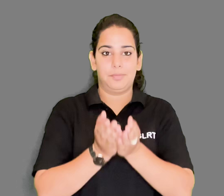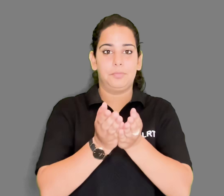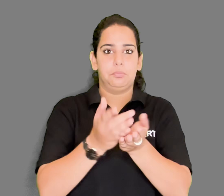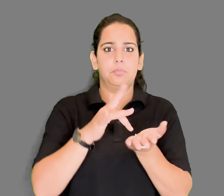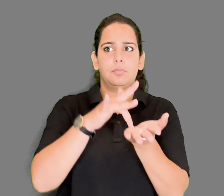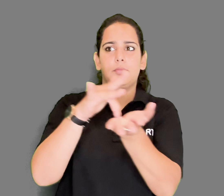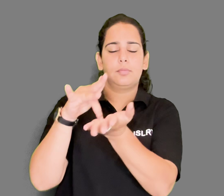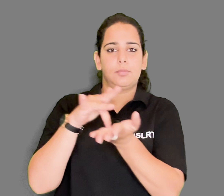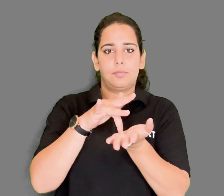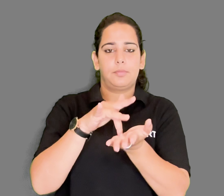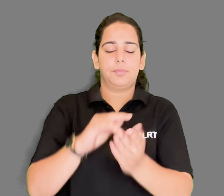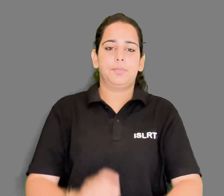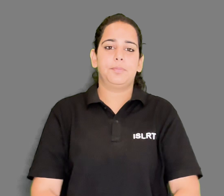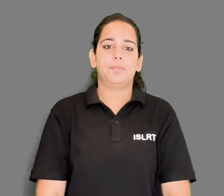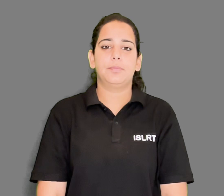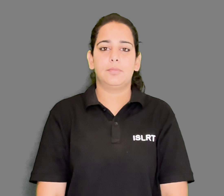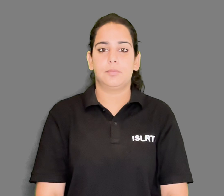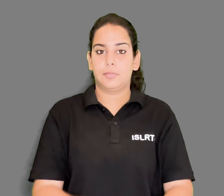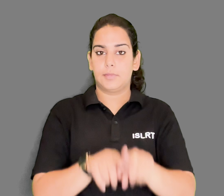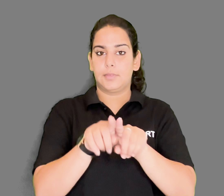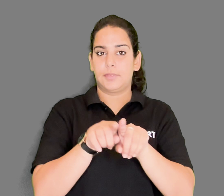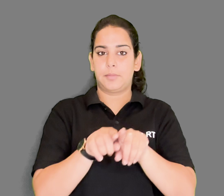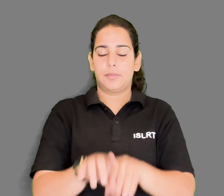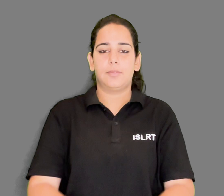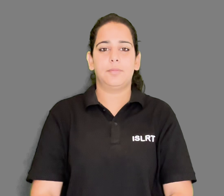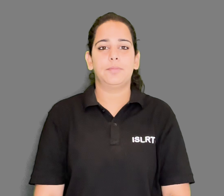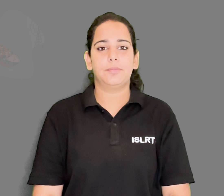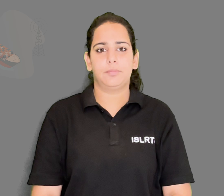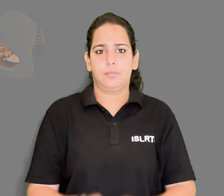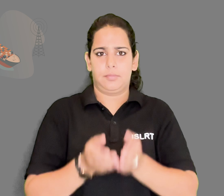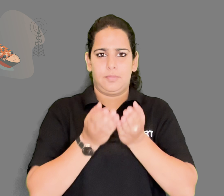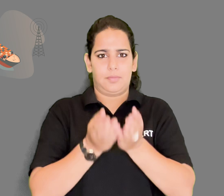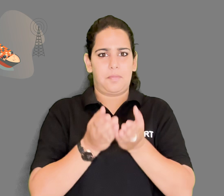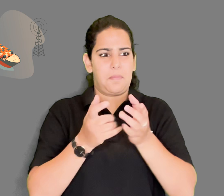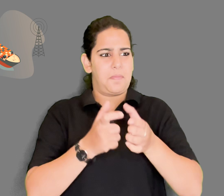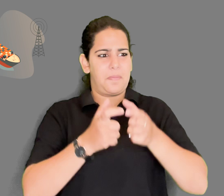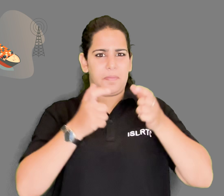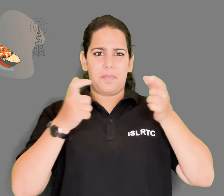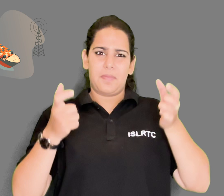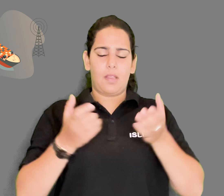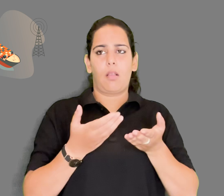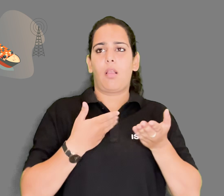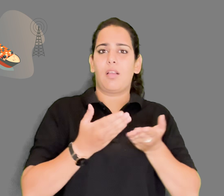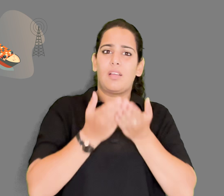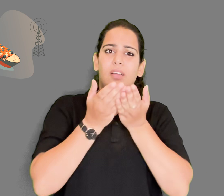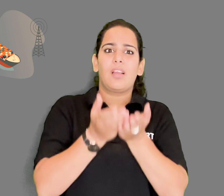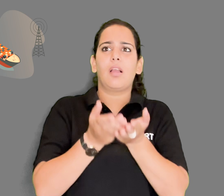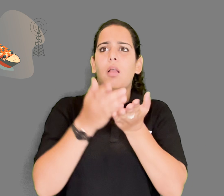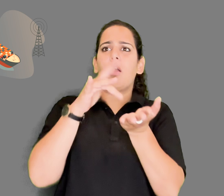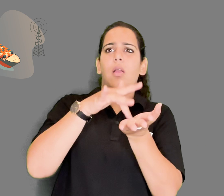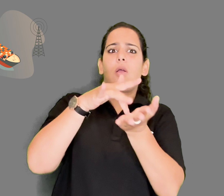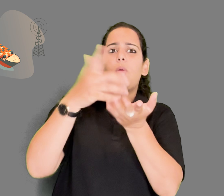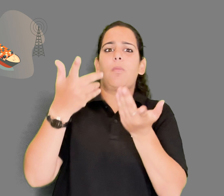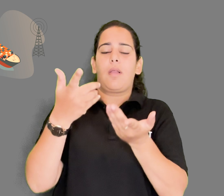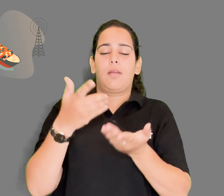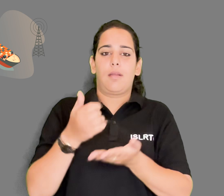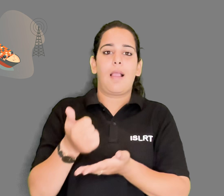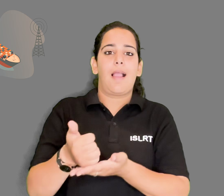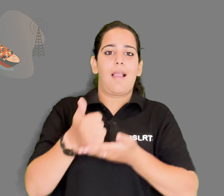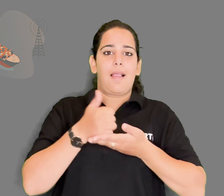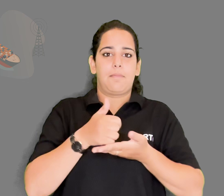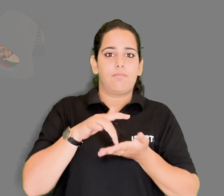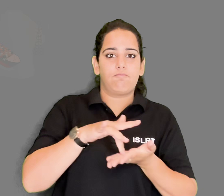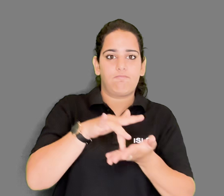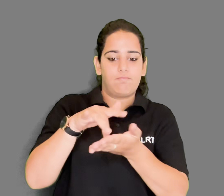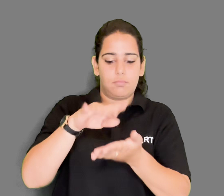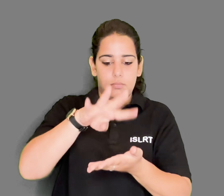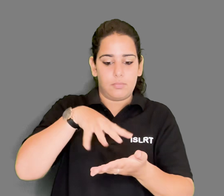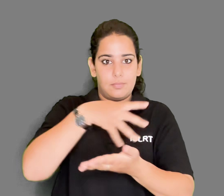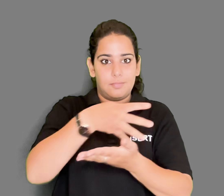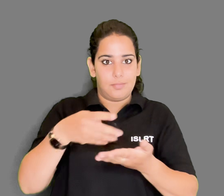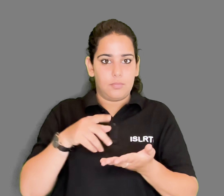Vessel tracking The ability to detect identify and monitor a ship’s location